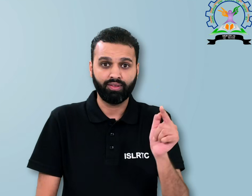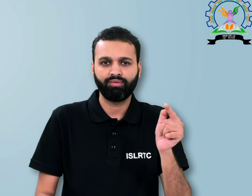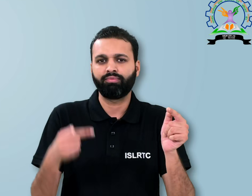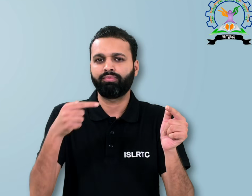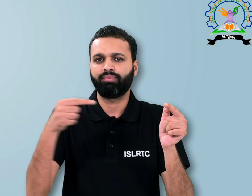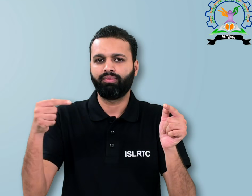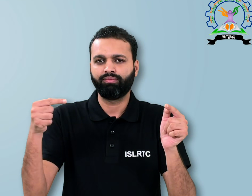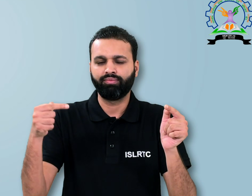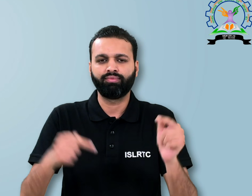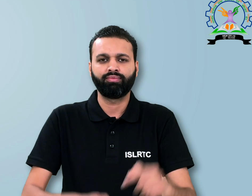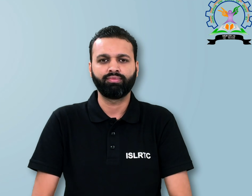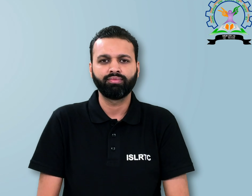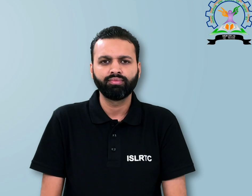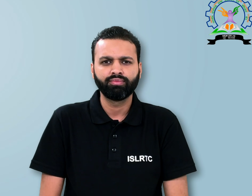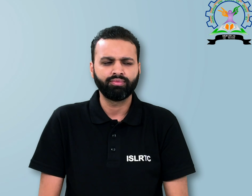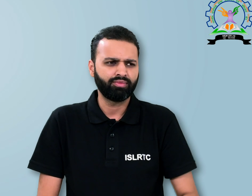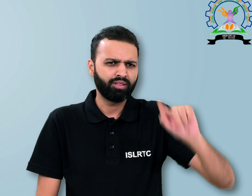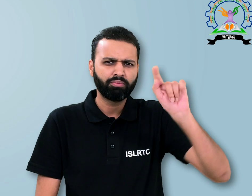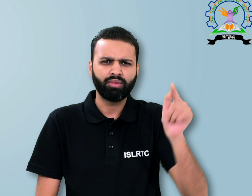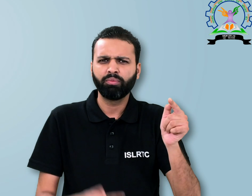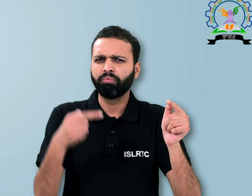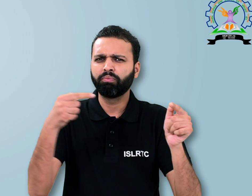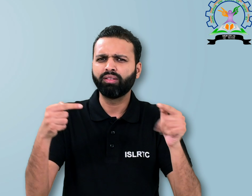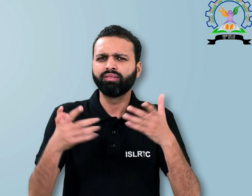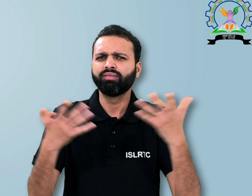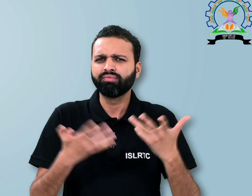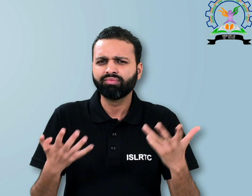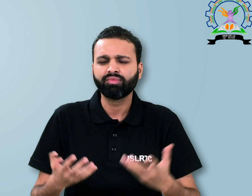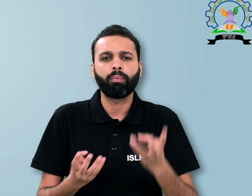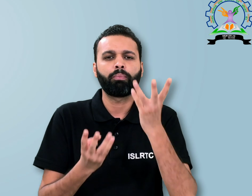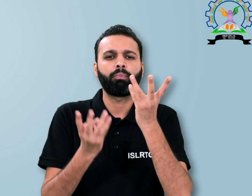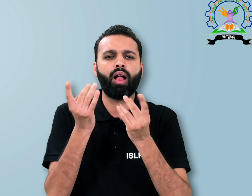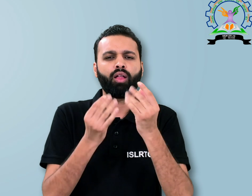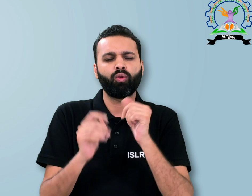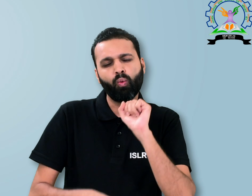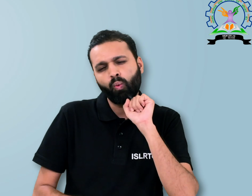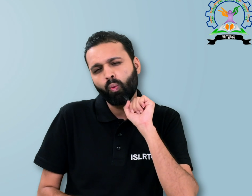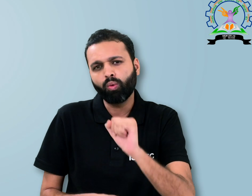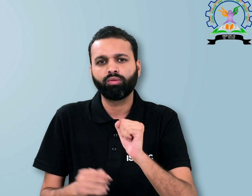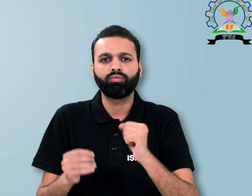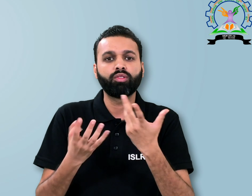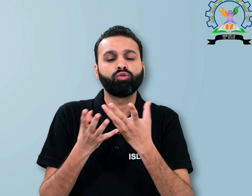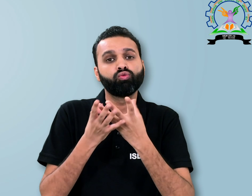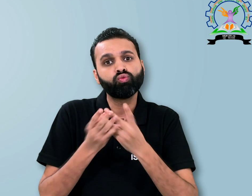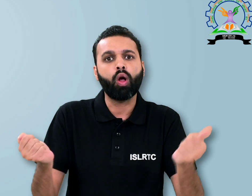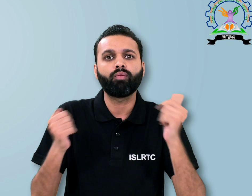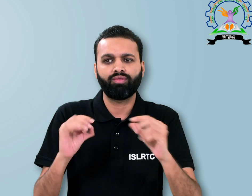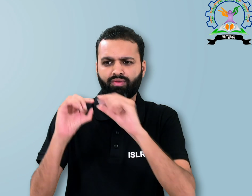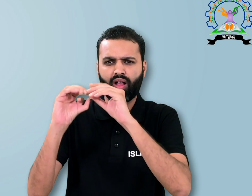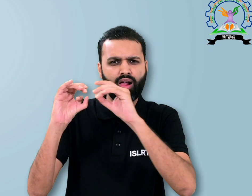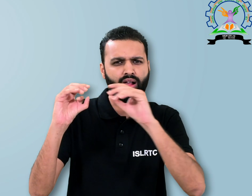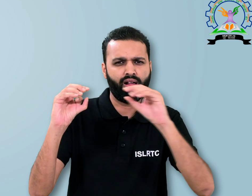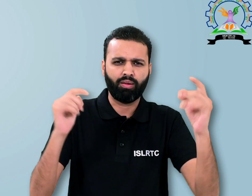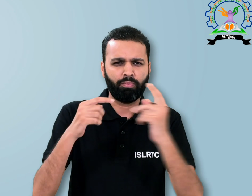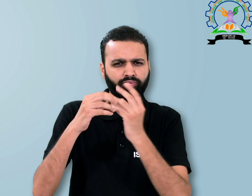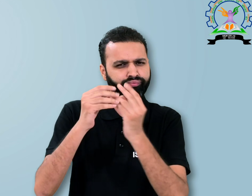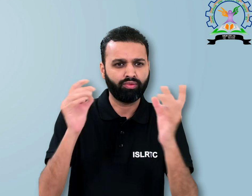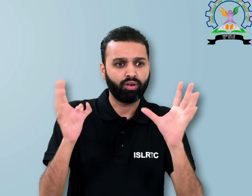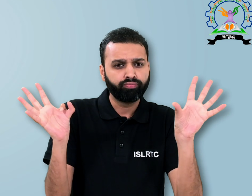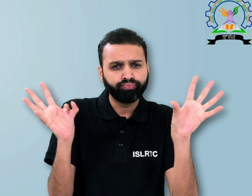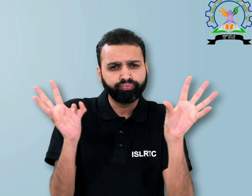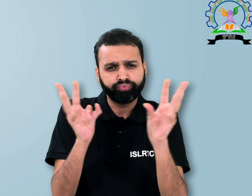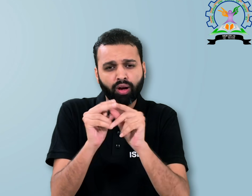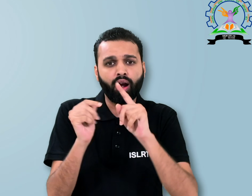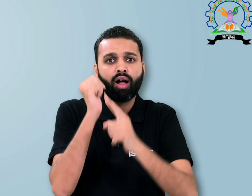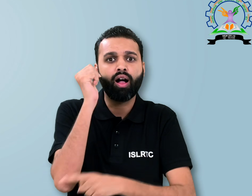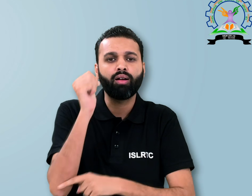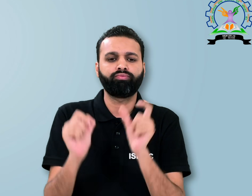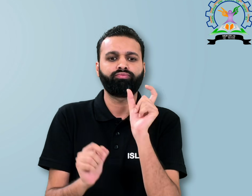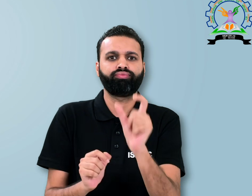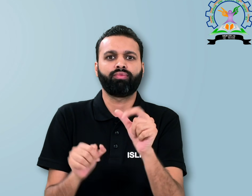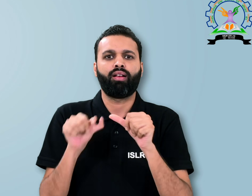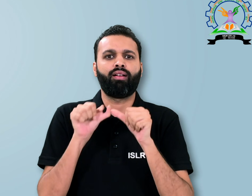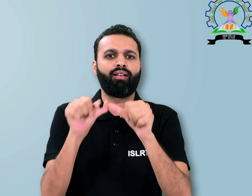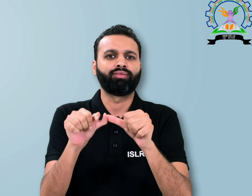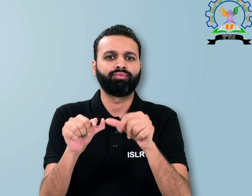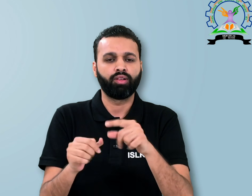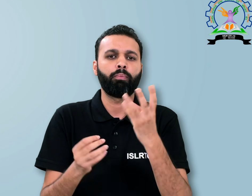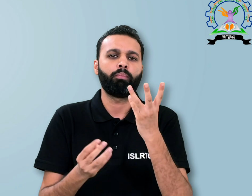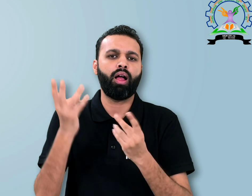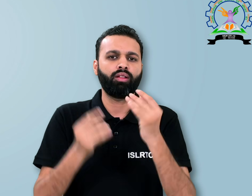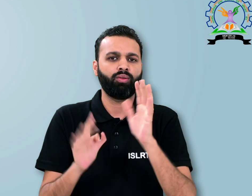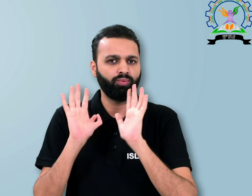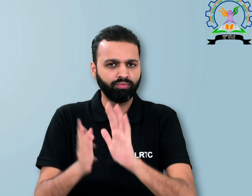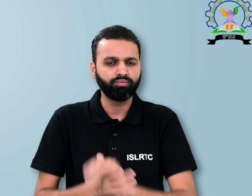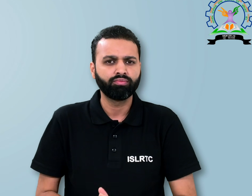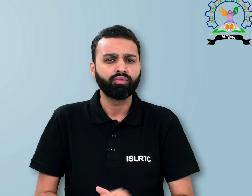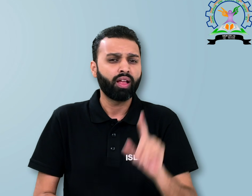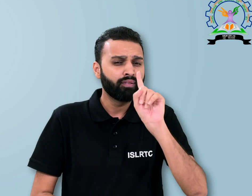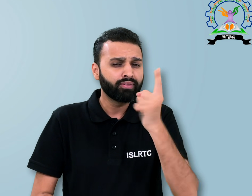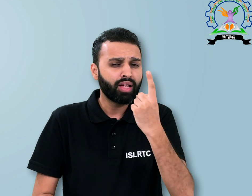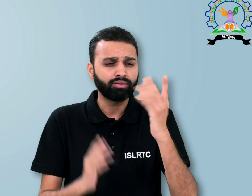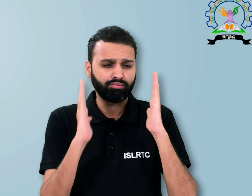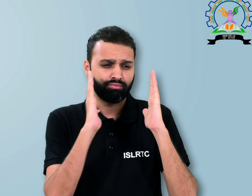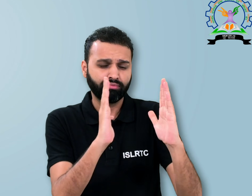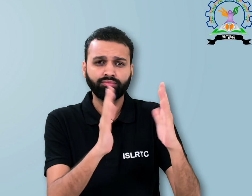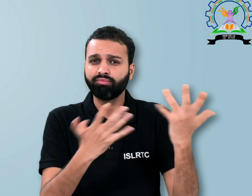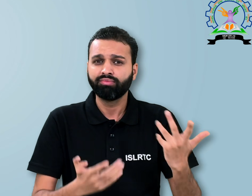BODMAS Rule BODMAS Rule. Any mathematical expressions with multiple operators need to be solved from left to right in the order of BODMAS.